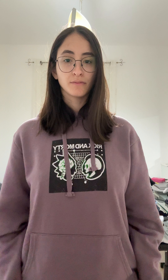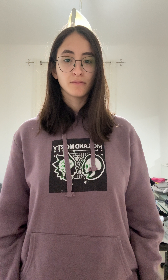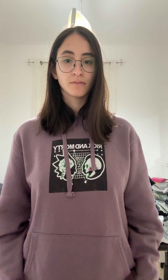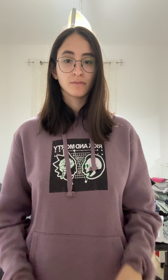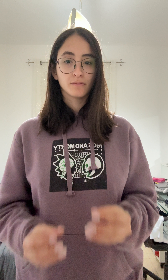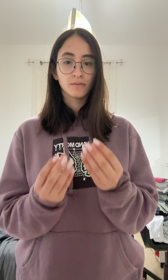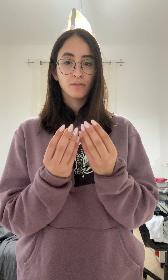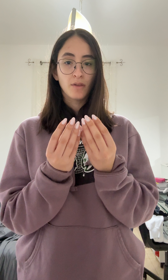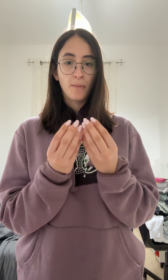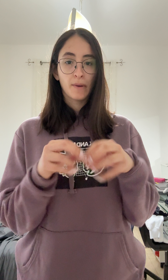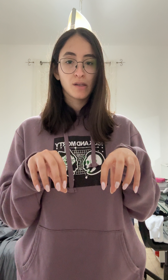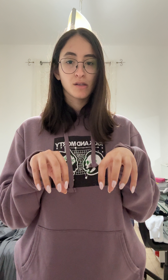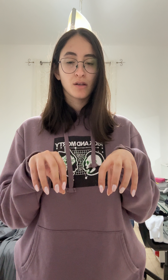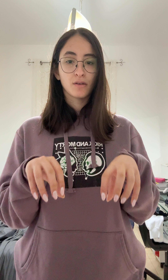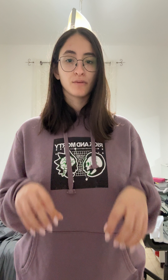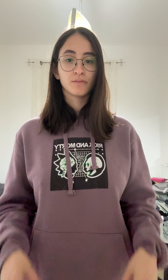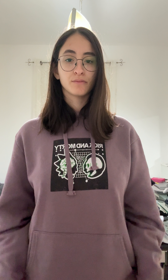ביצים